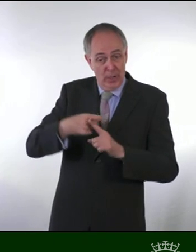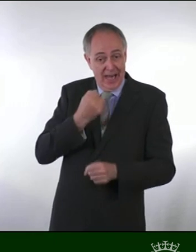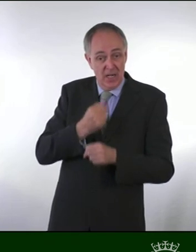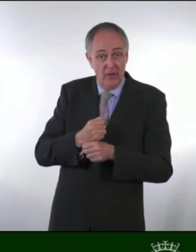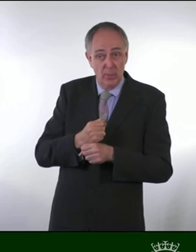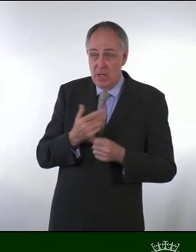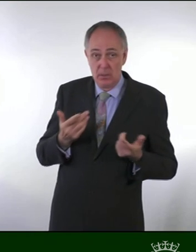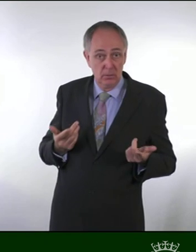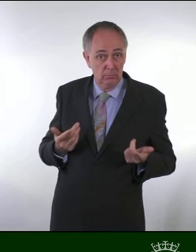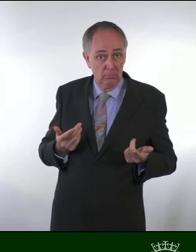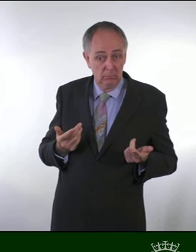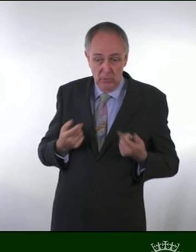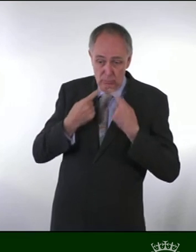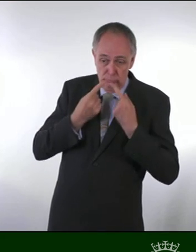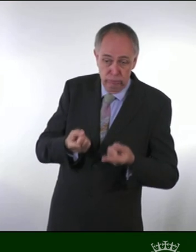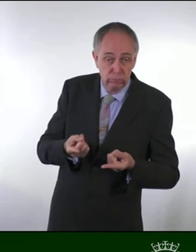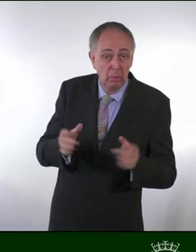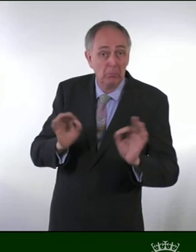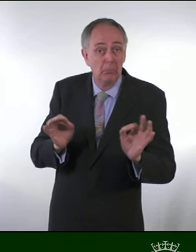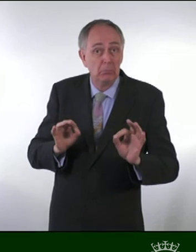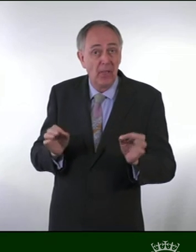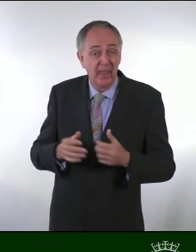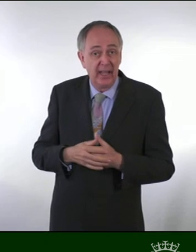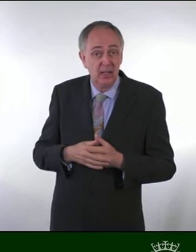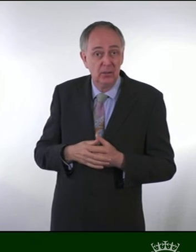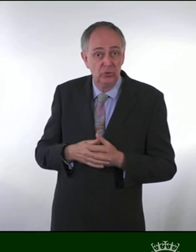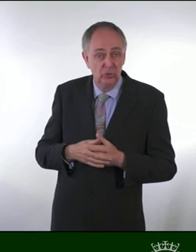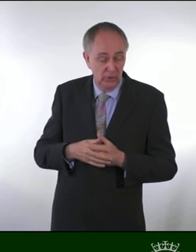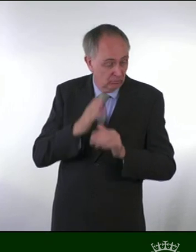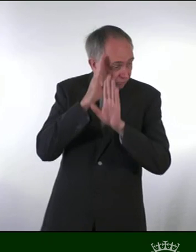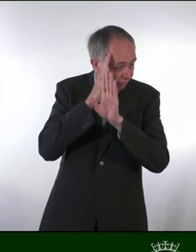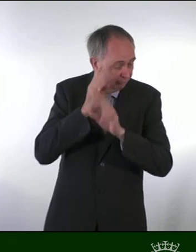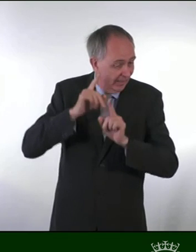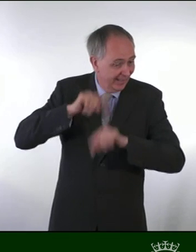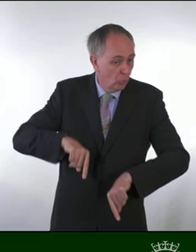They have not expressed that pain. They have shuttered themselves in the hope that no one would notice.